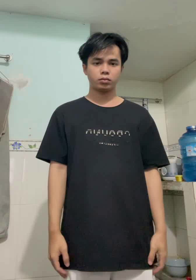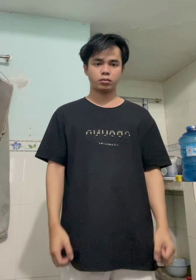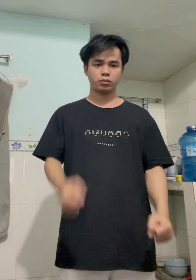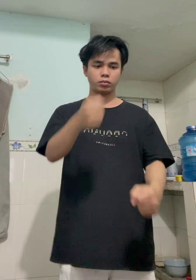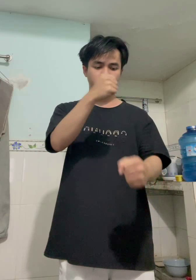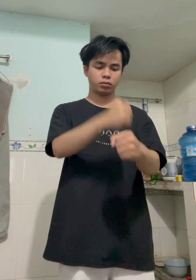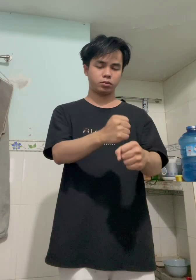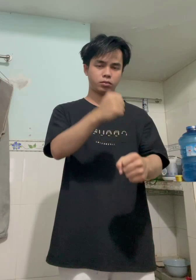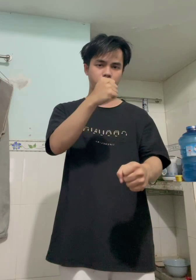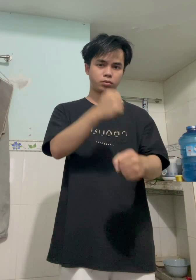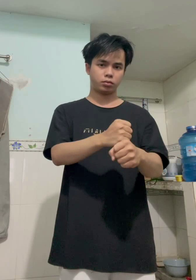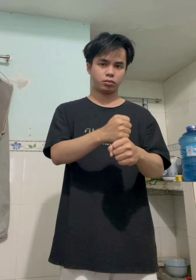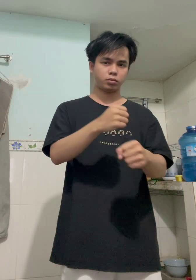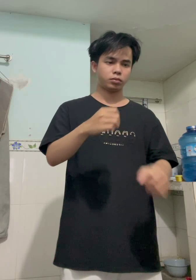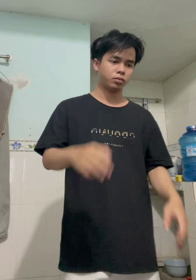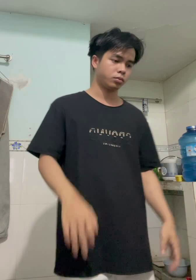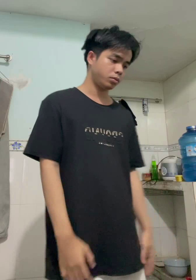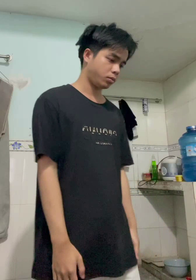cong viec